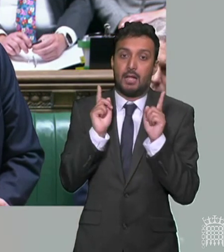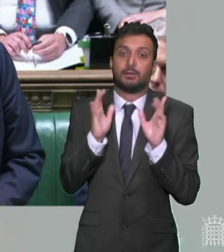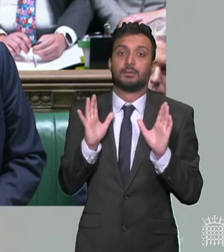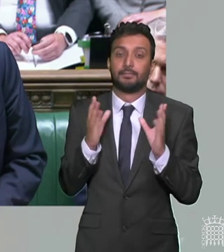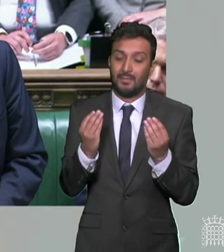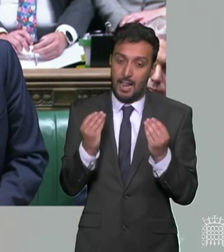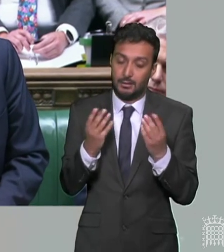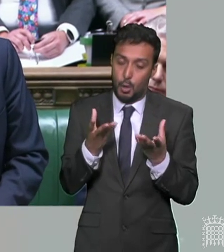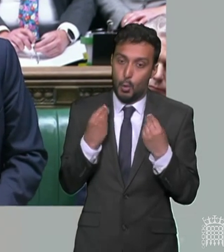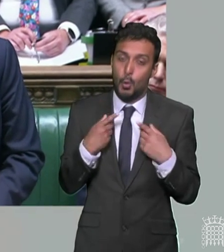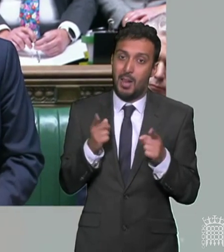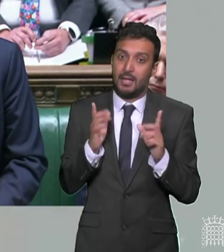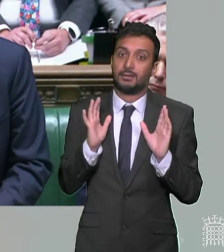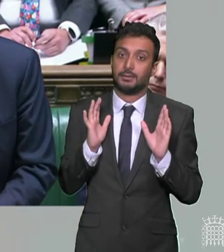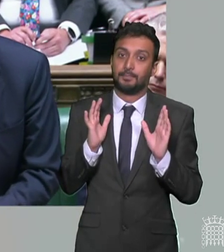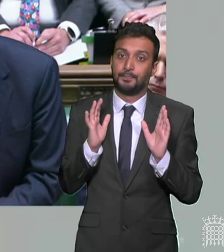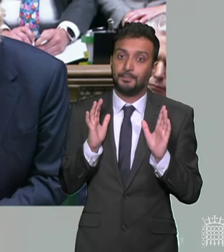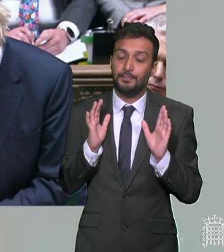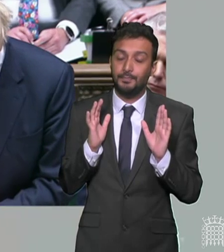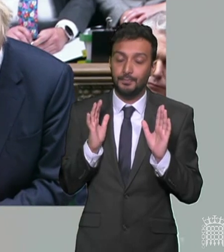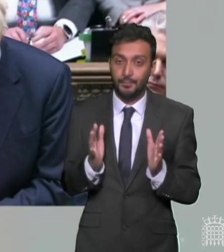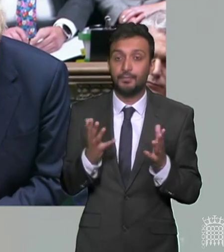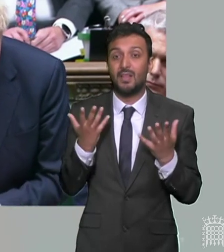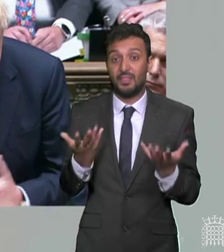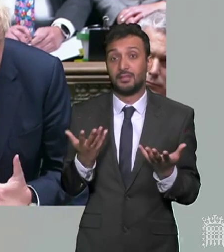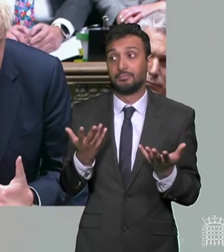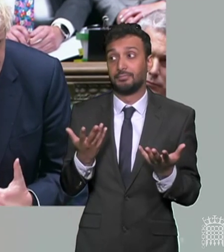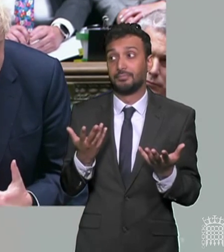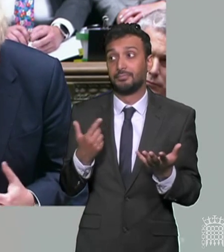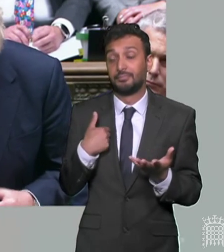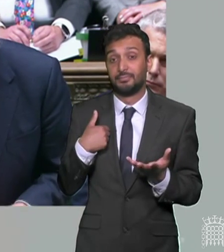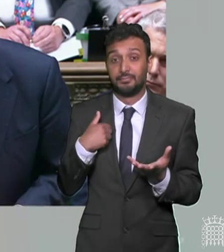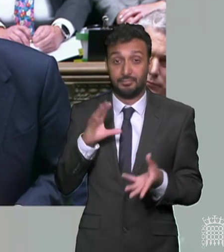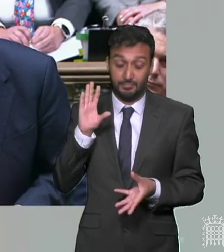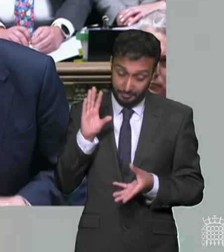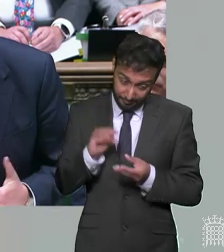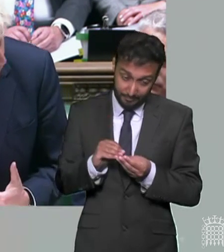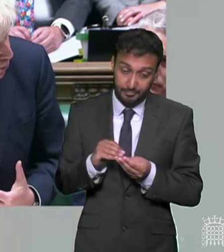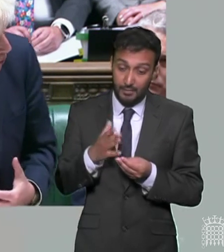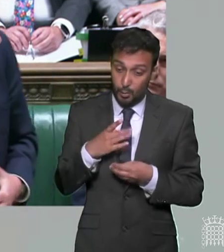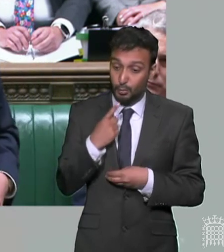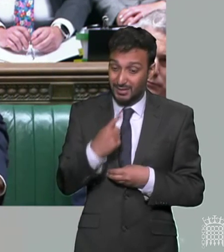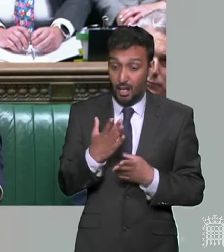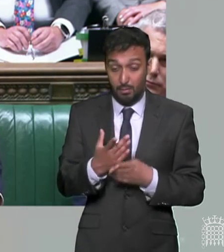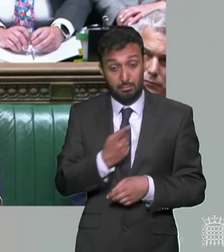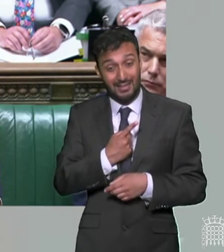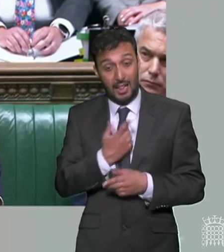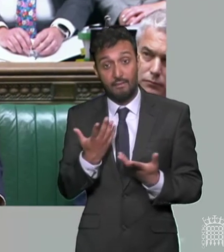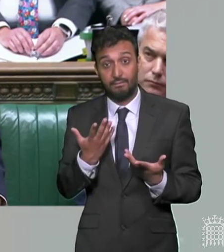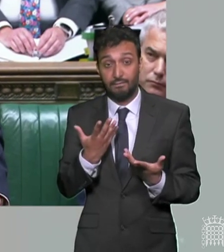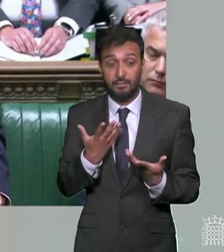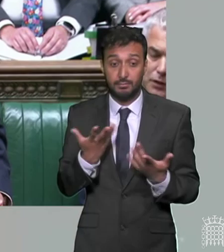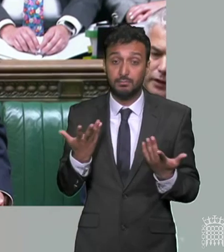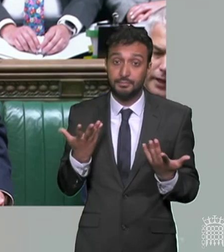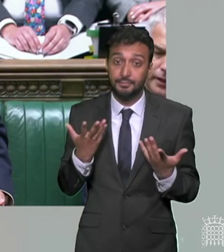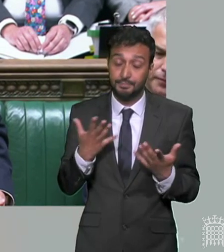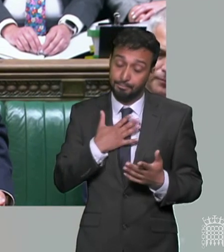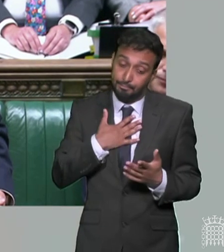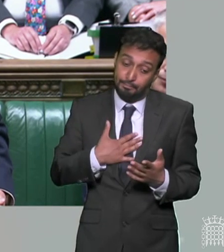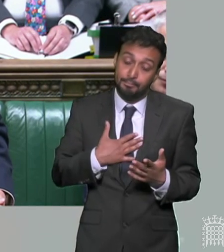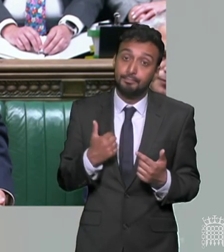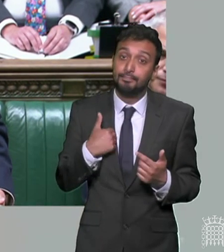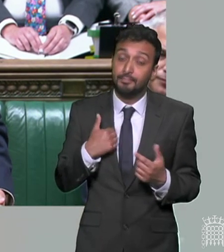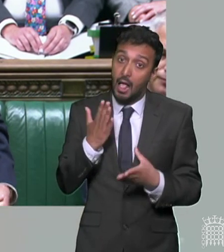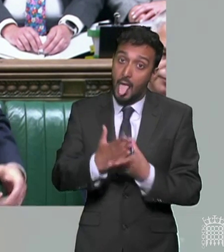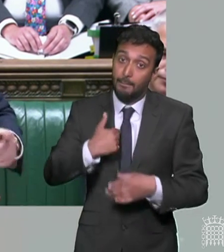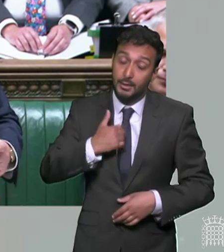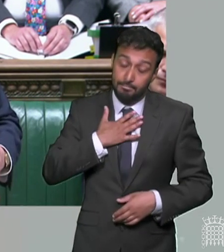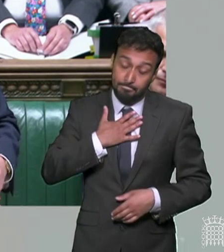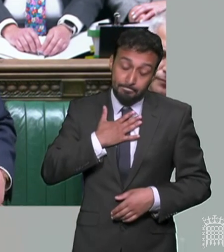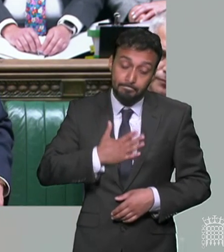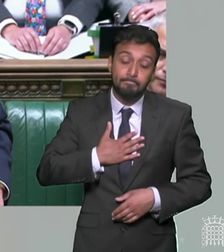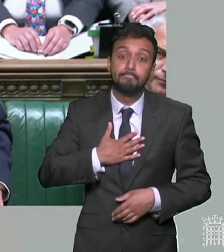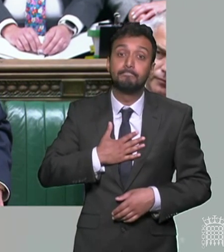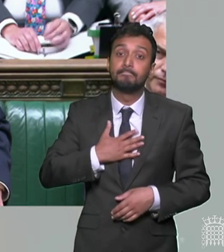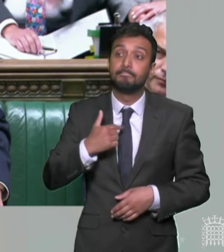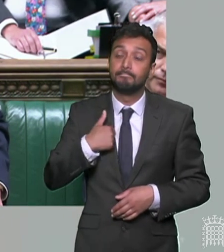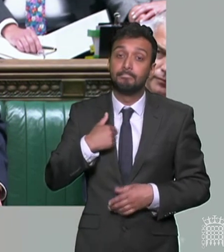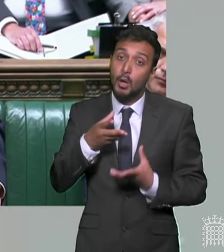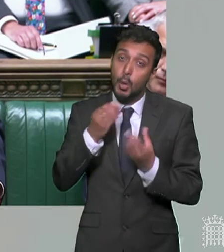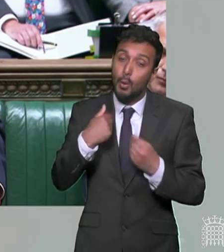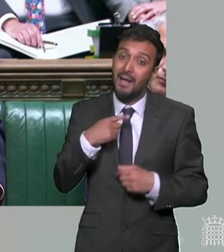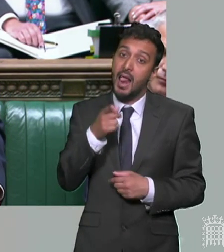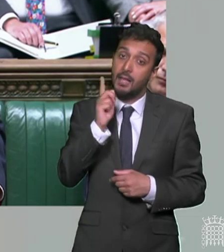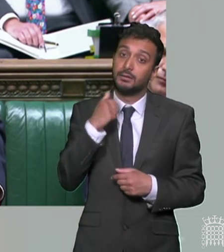I want to conclude by saying that I am humbled, and I have learned a lesson.